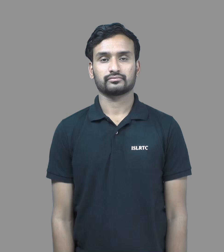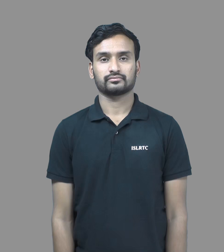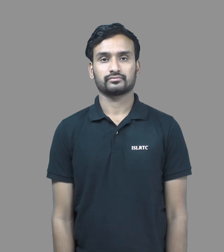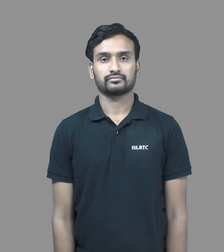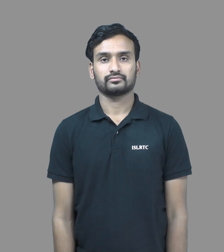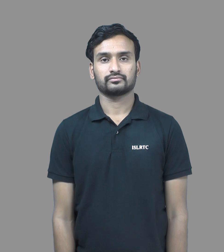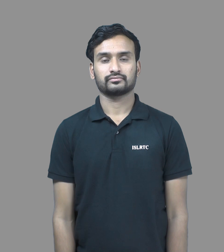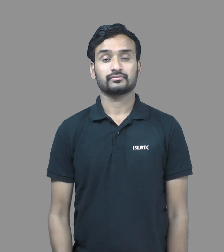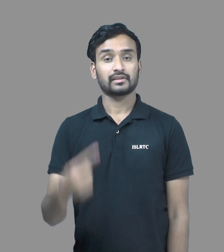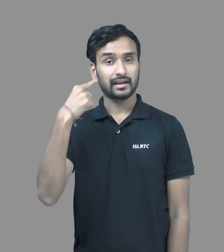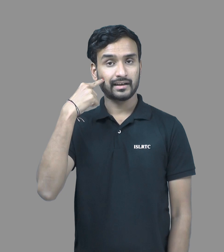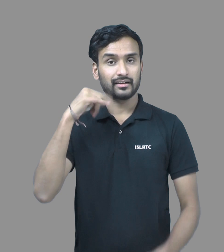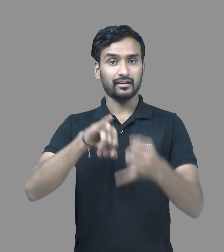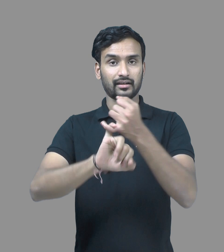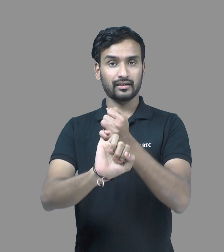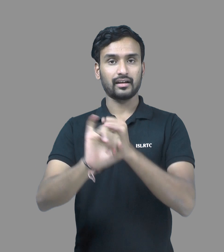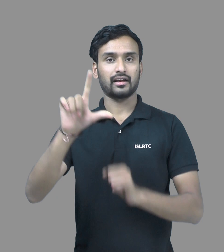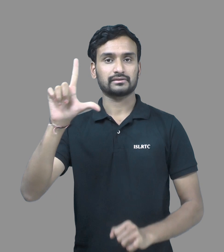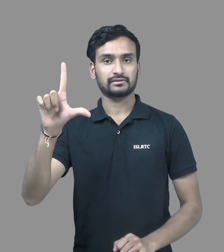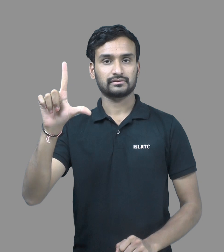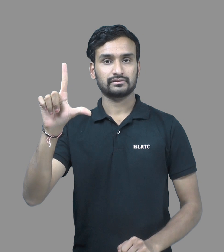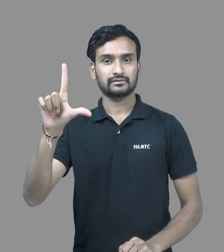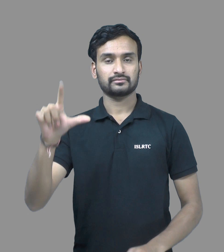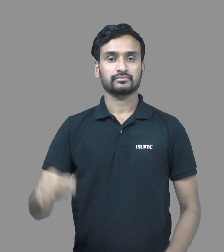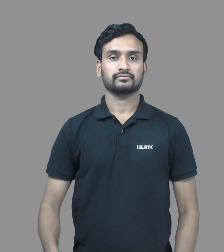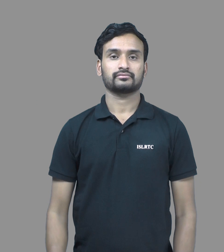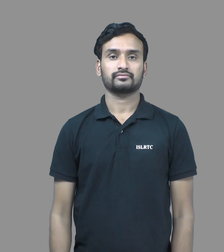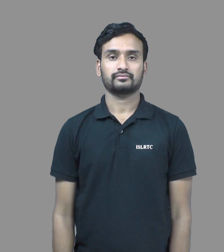Indian Sign Language (ISL)